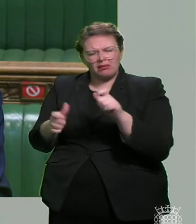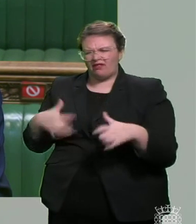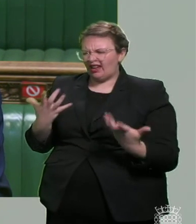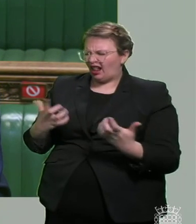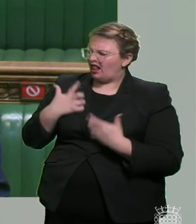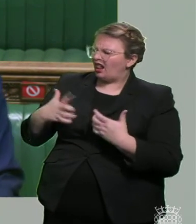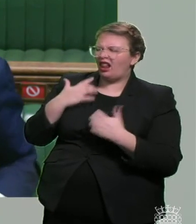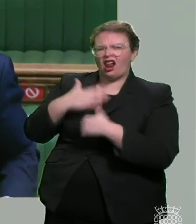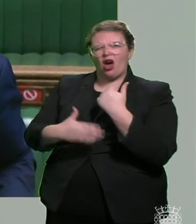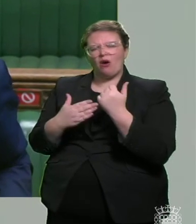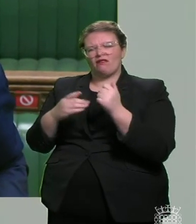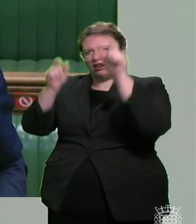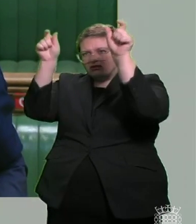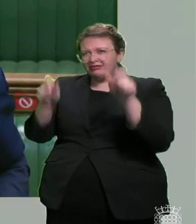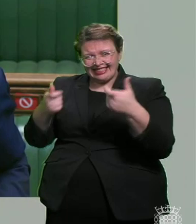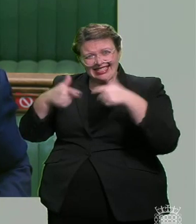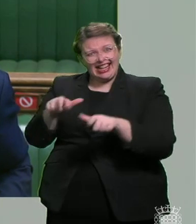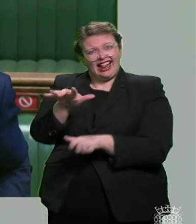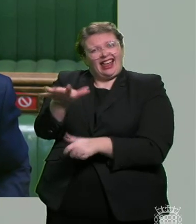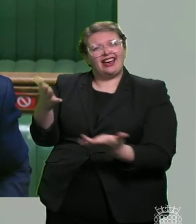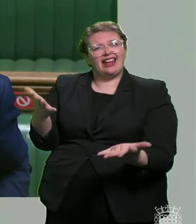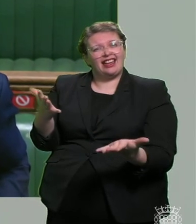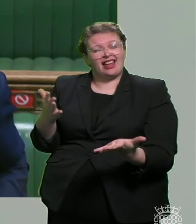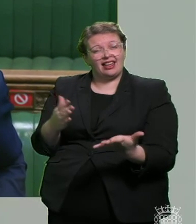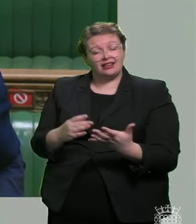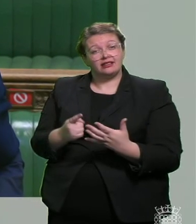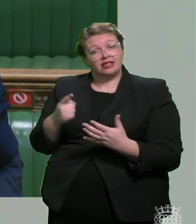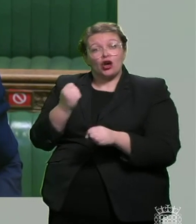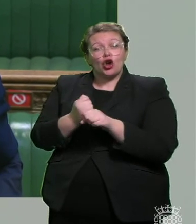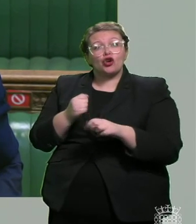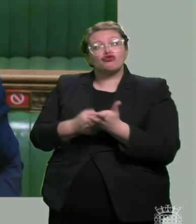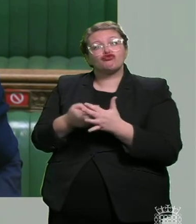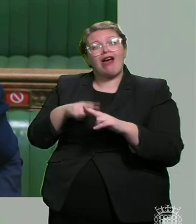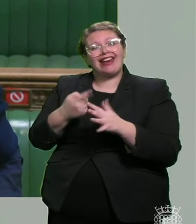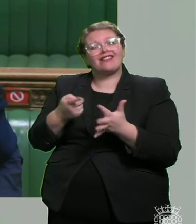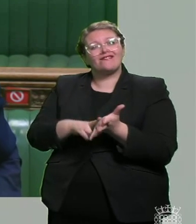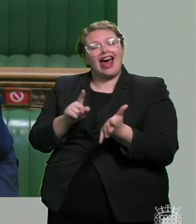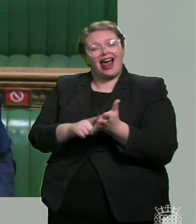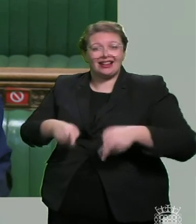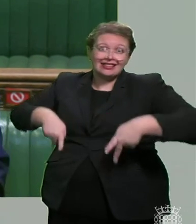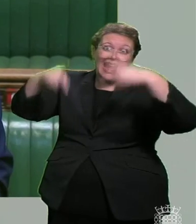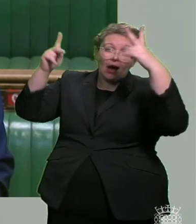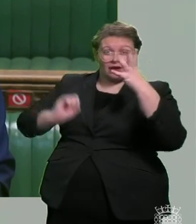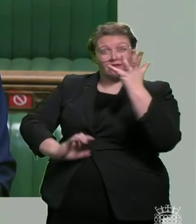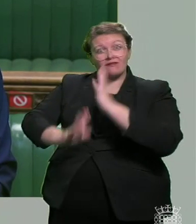It is now three and a half years since the Grenfell tragedy, which took 72 lives.